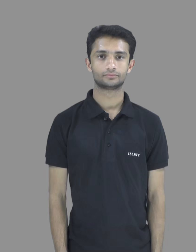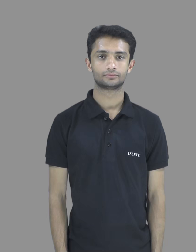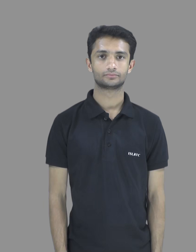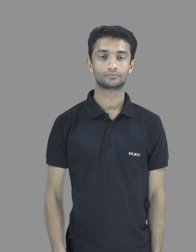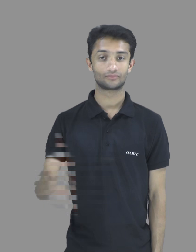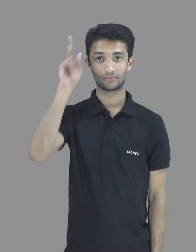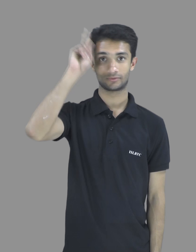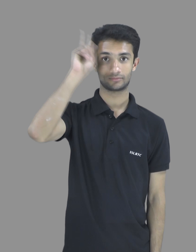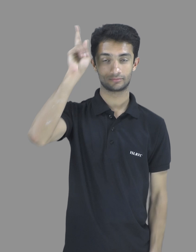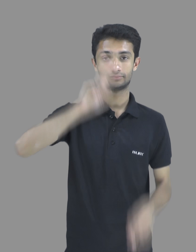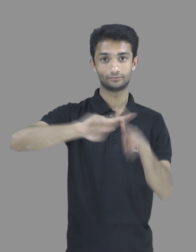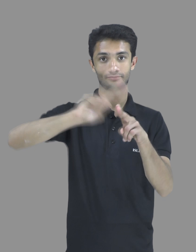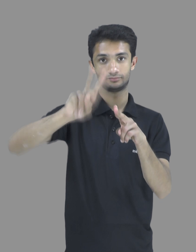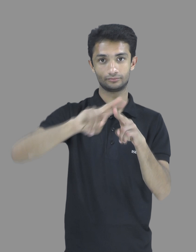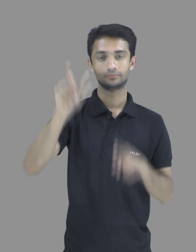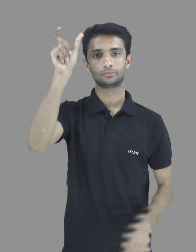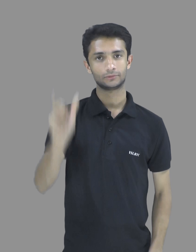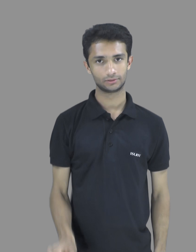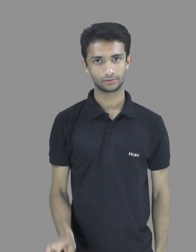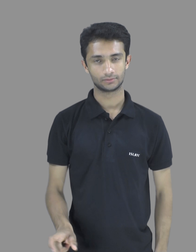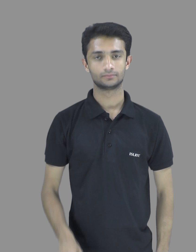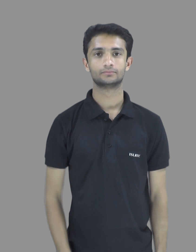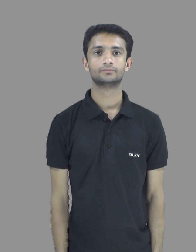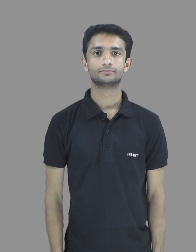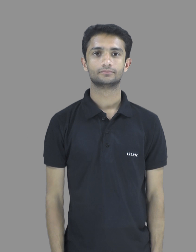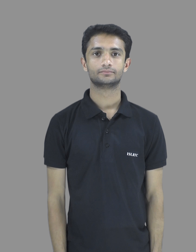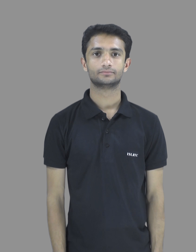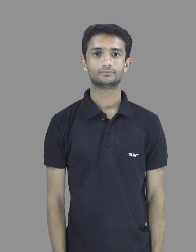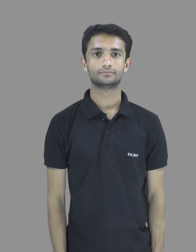Barber